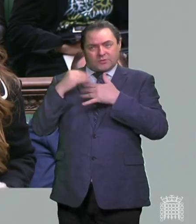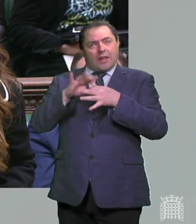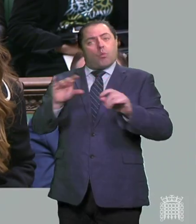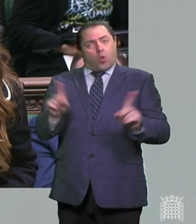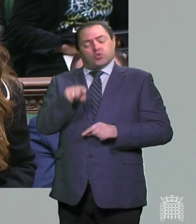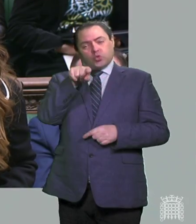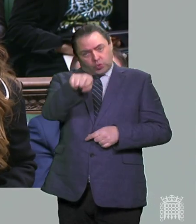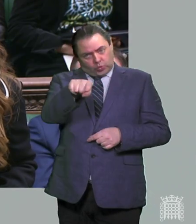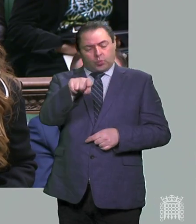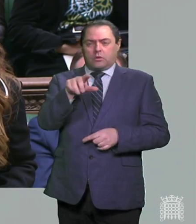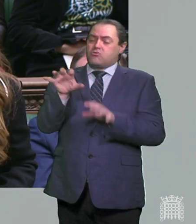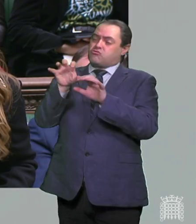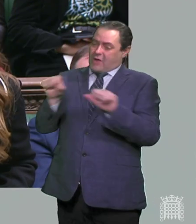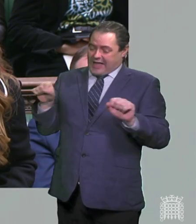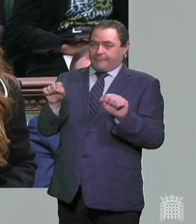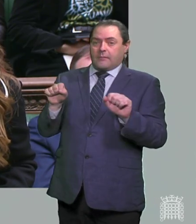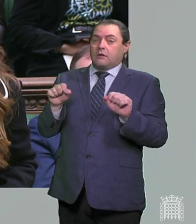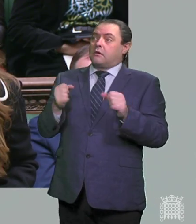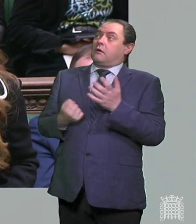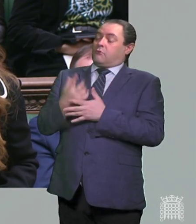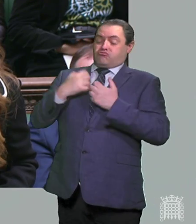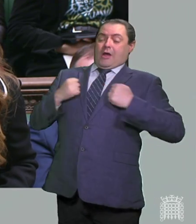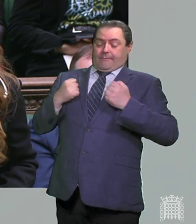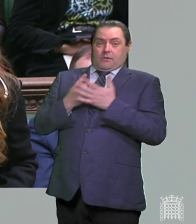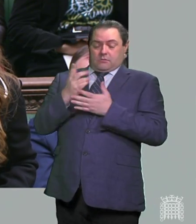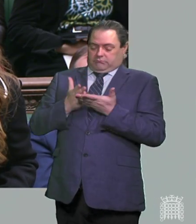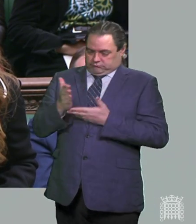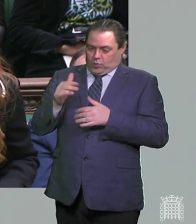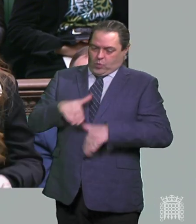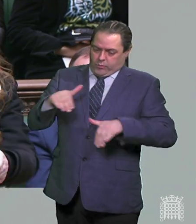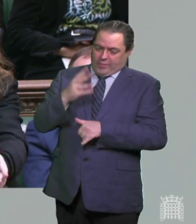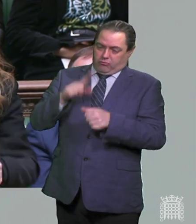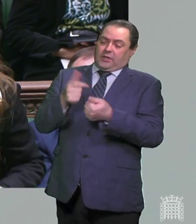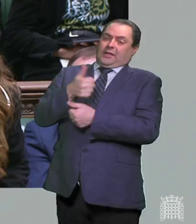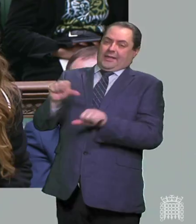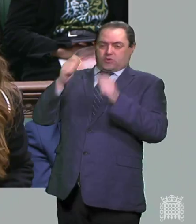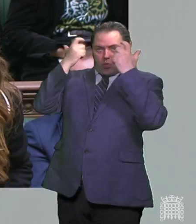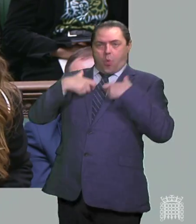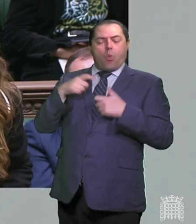On his watch, rape survivors are waiting on average more than three years for their cases to come to court.